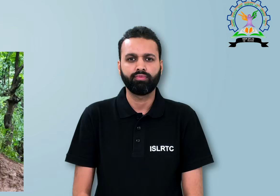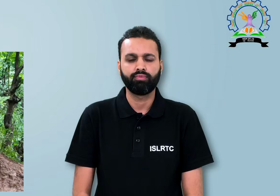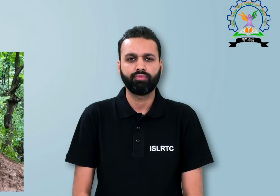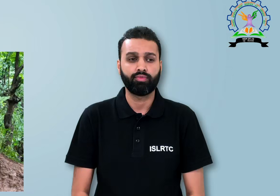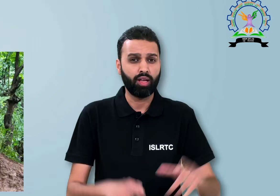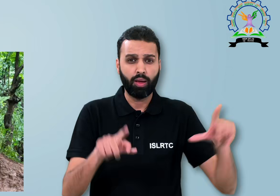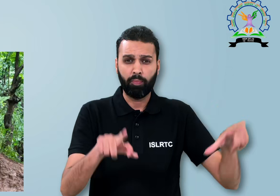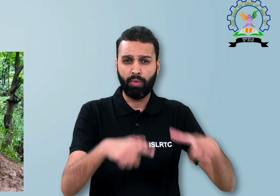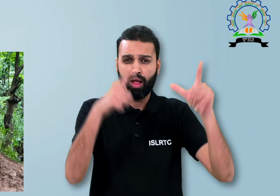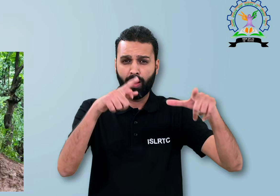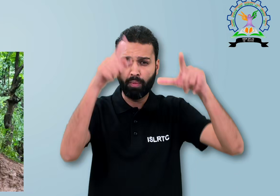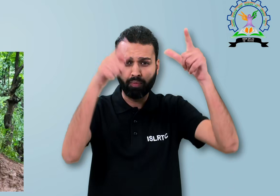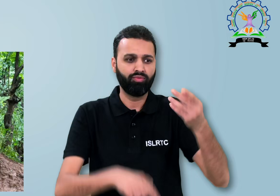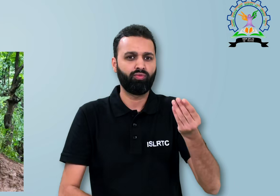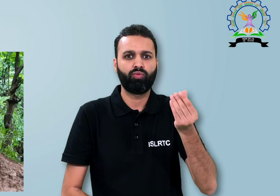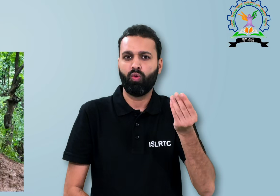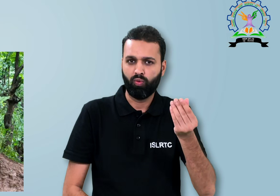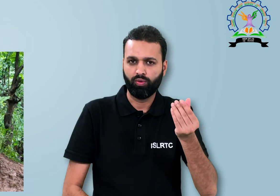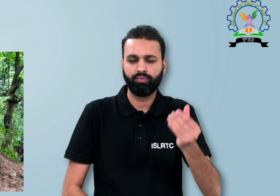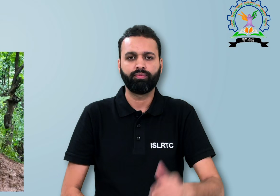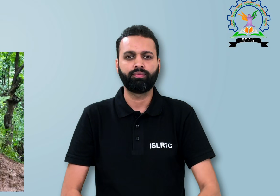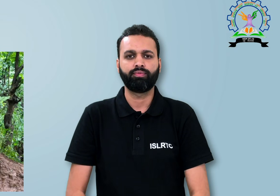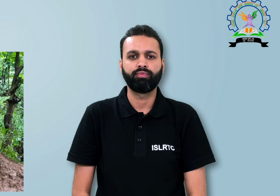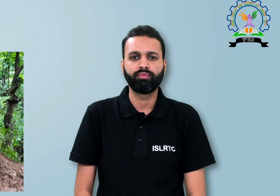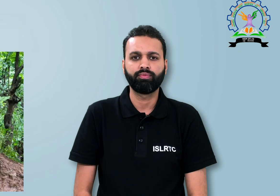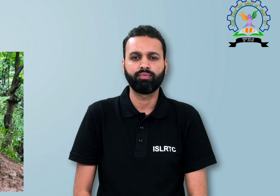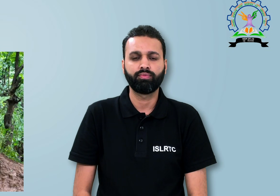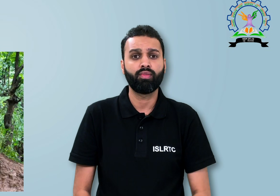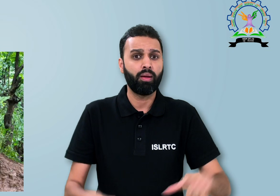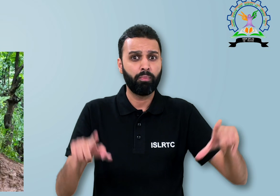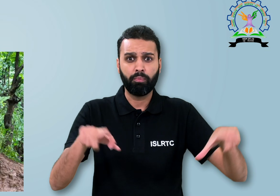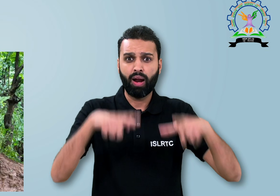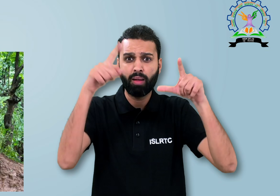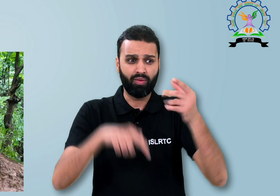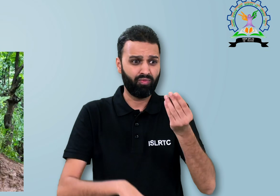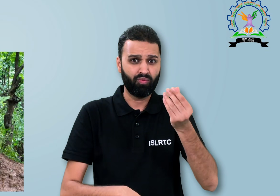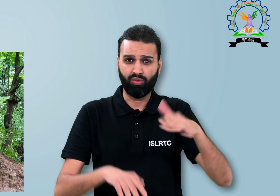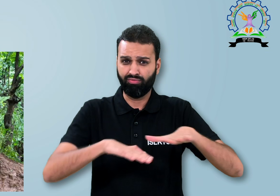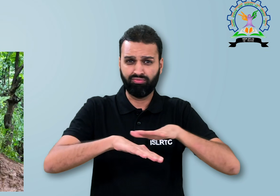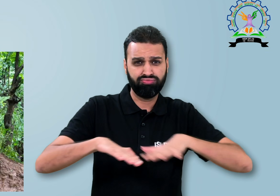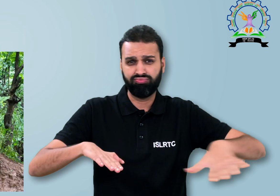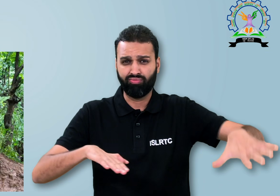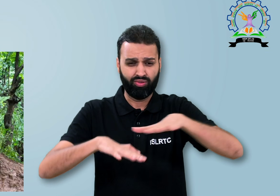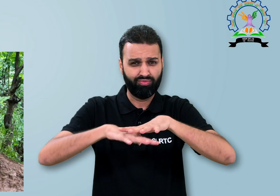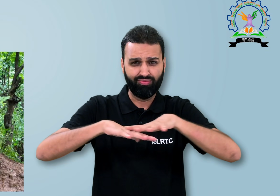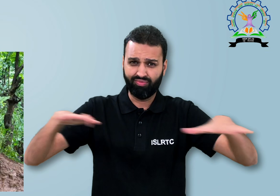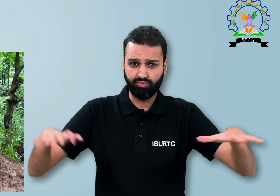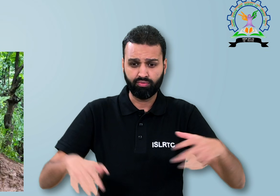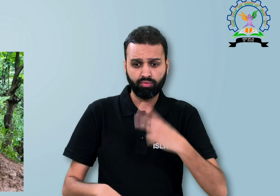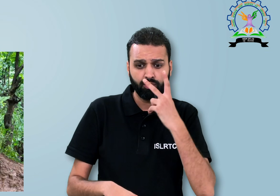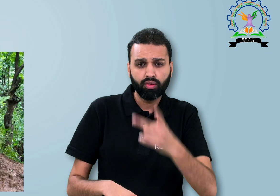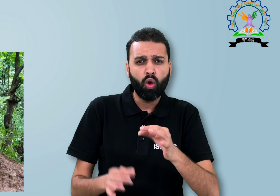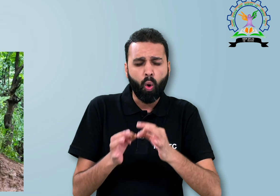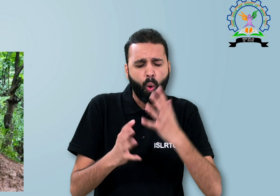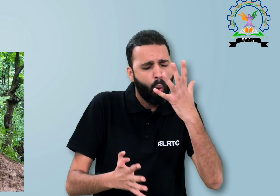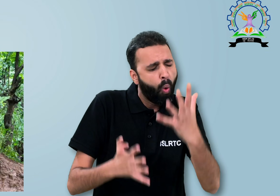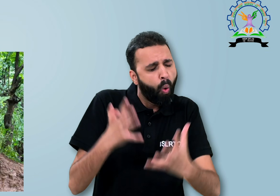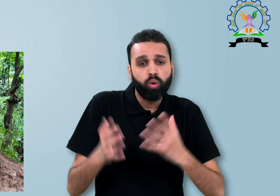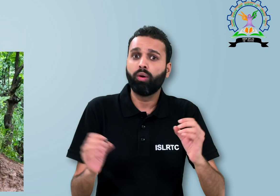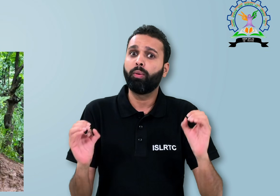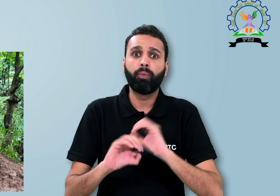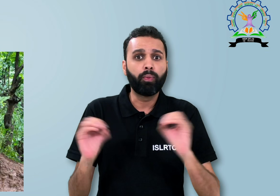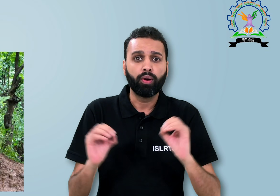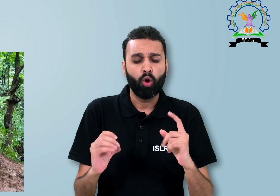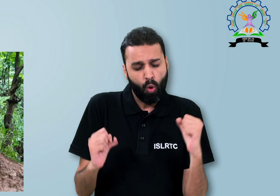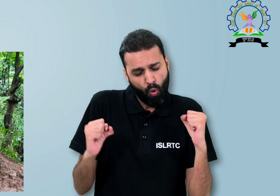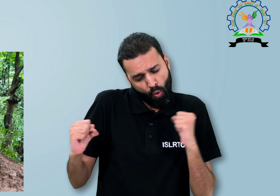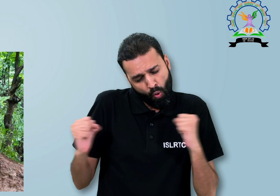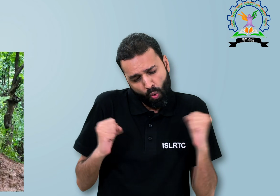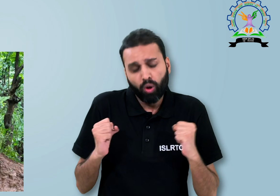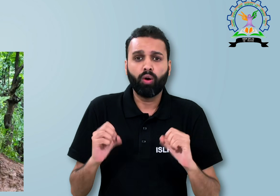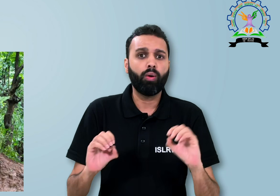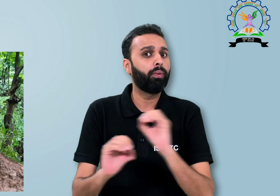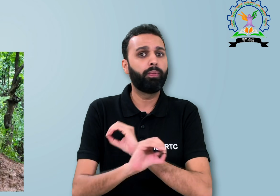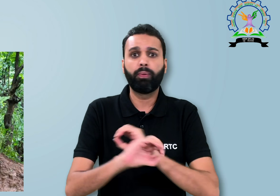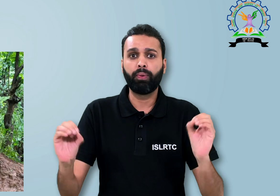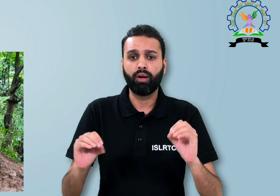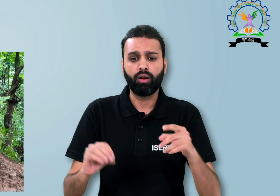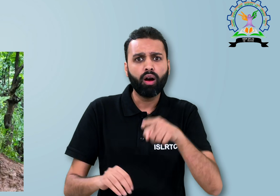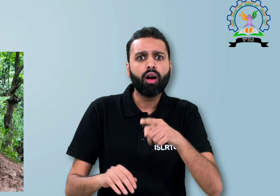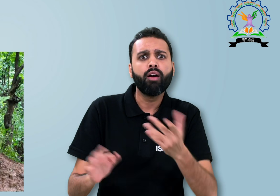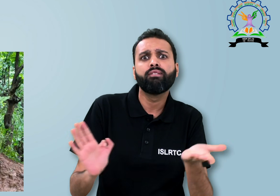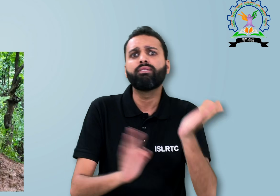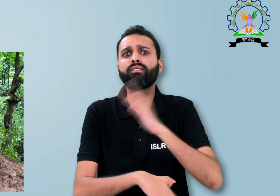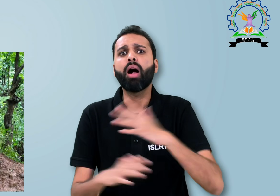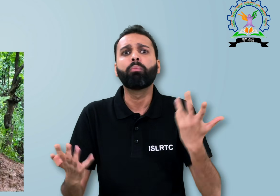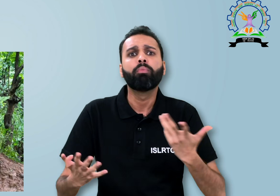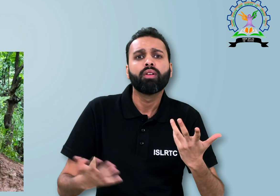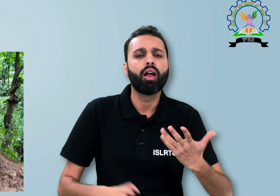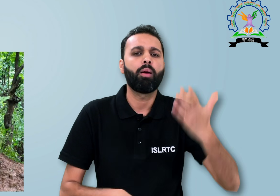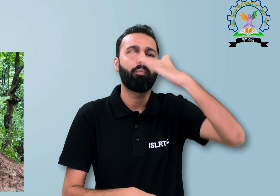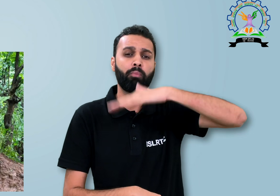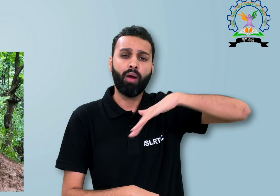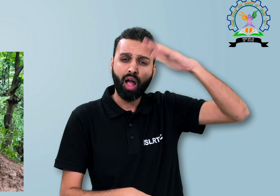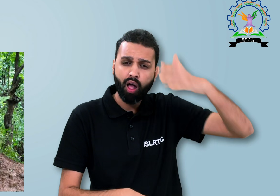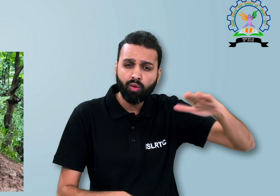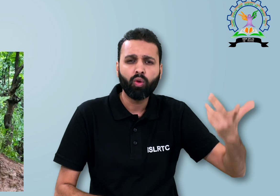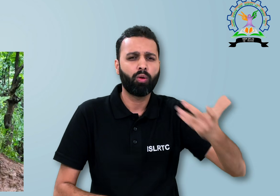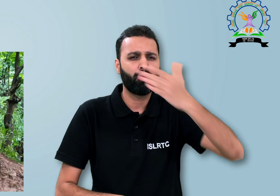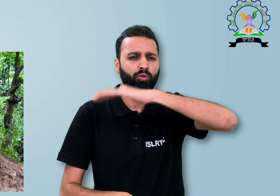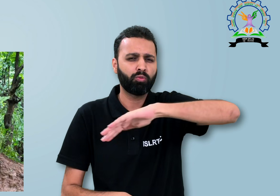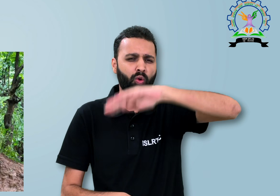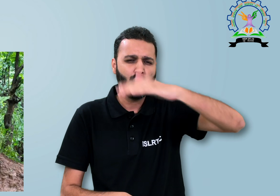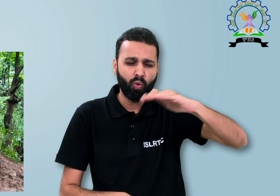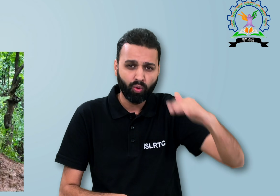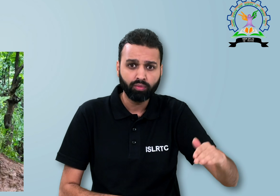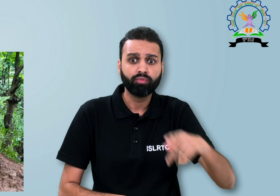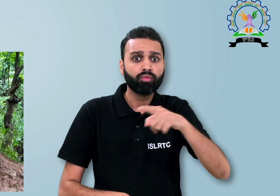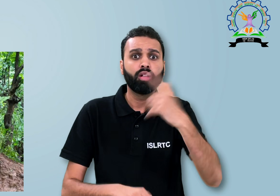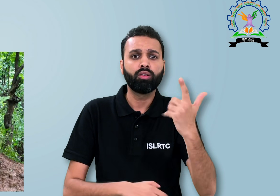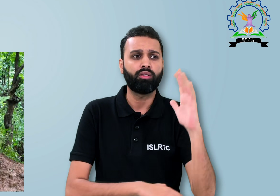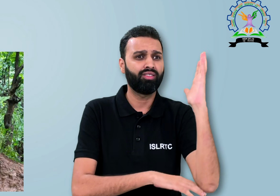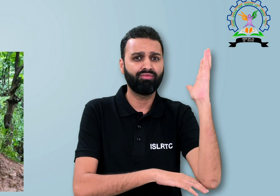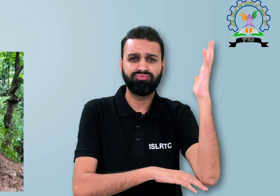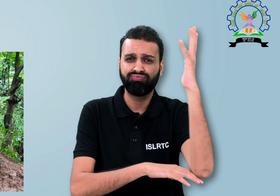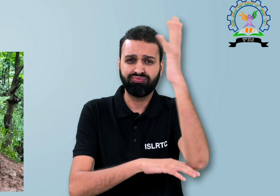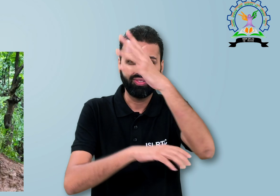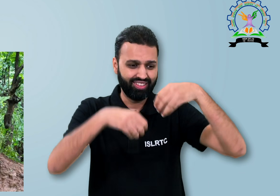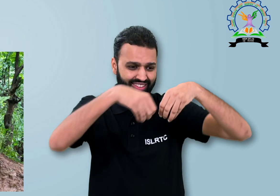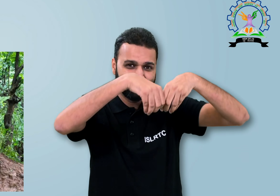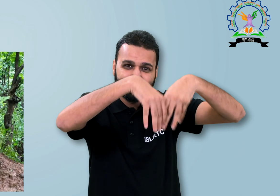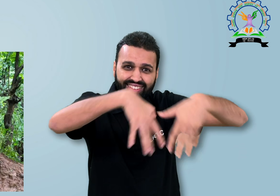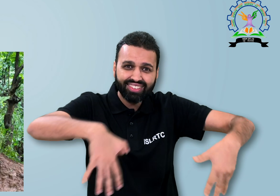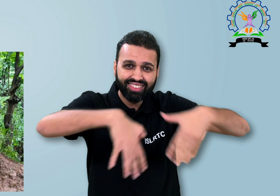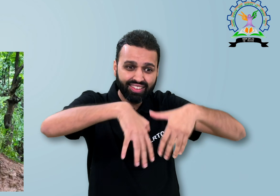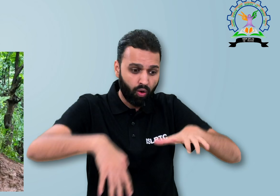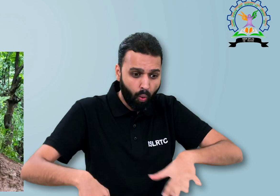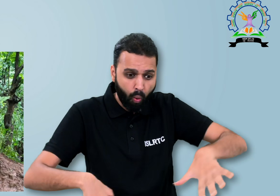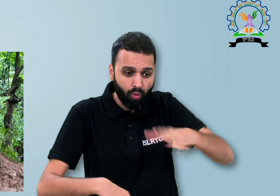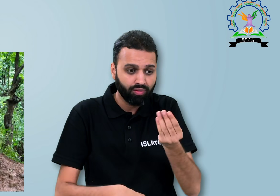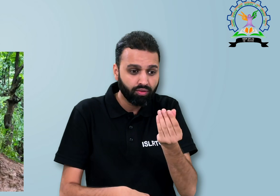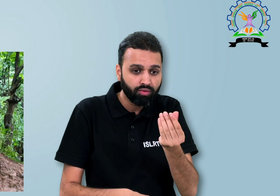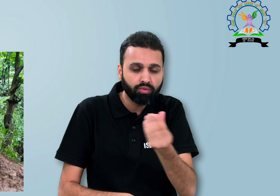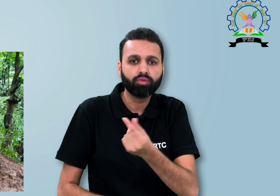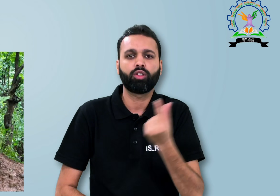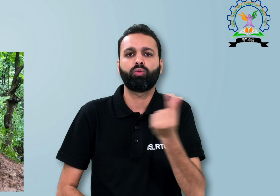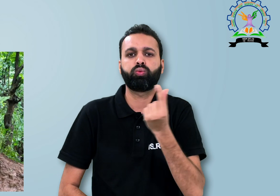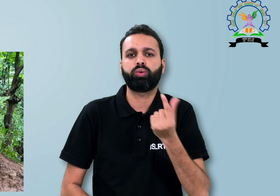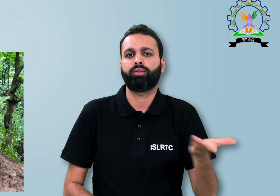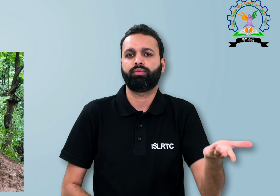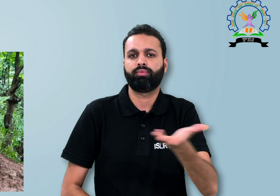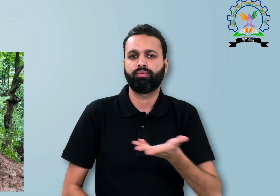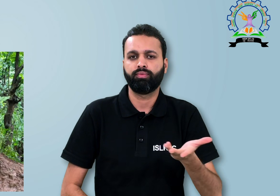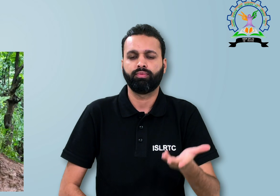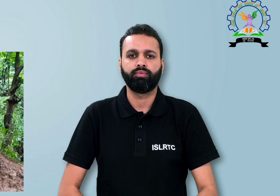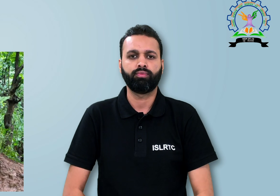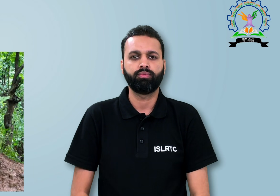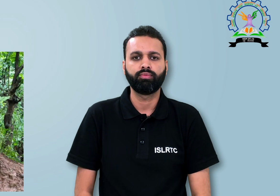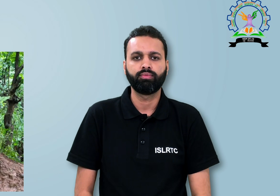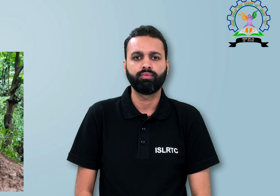Forest Soil Forest soils form where it is not too hot, and not too cold. These soils are found in hilly and mountainous areas where the soil is fertile under the roots of the trees.